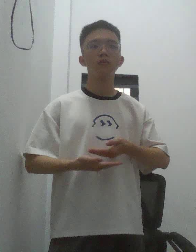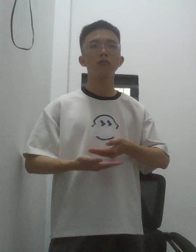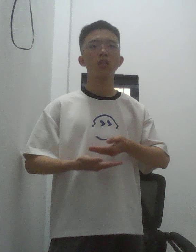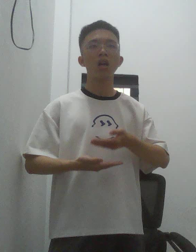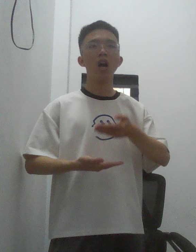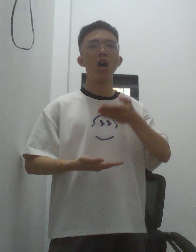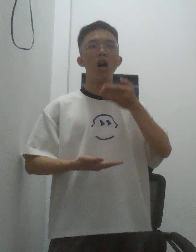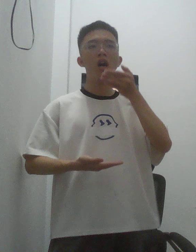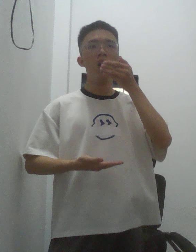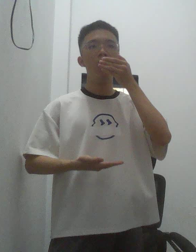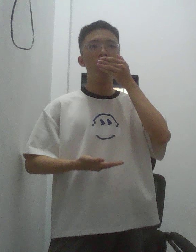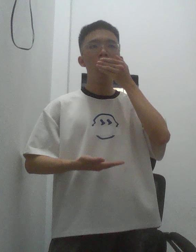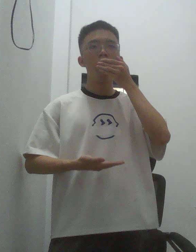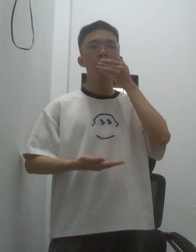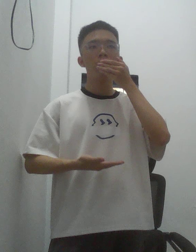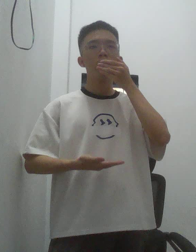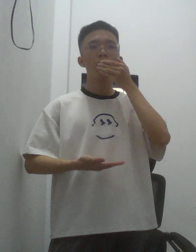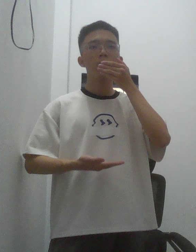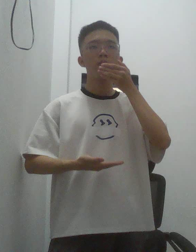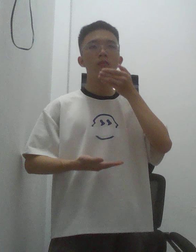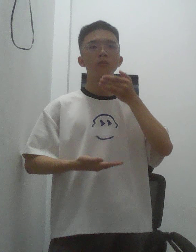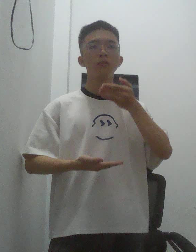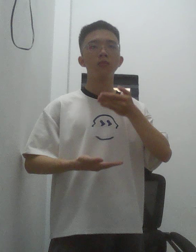sup